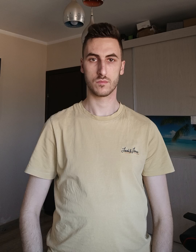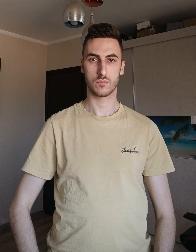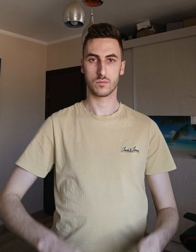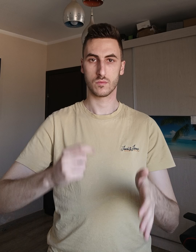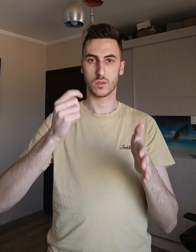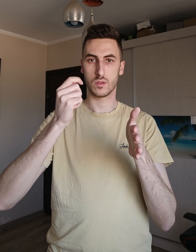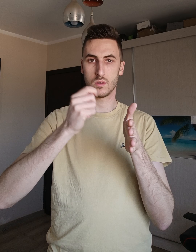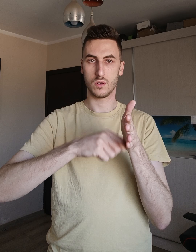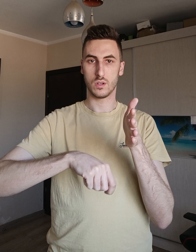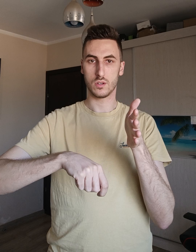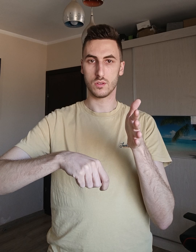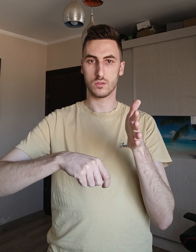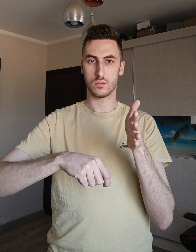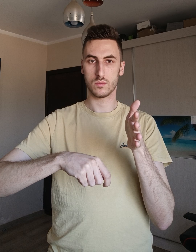לקנות